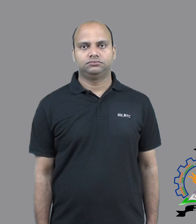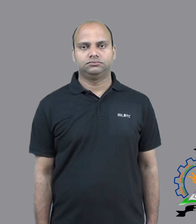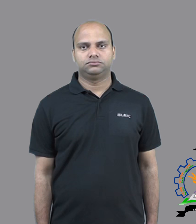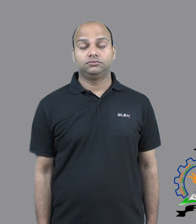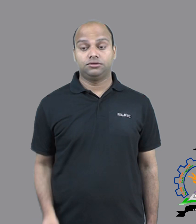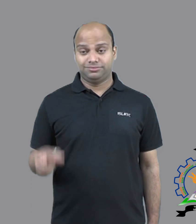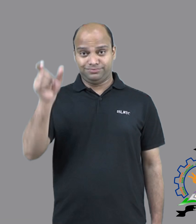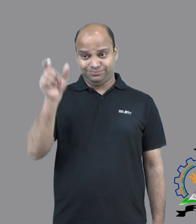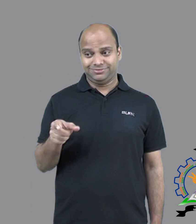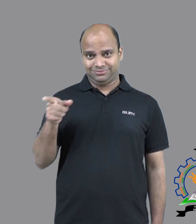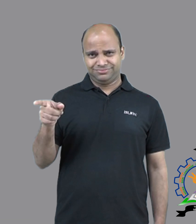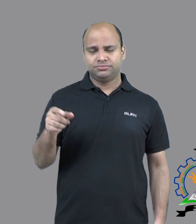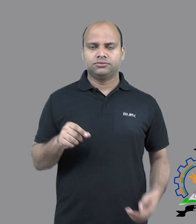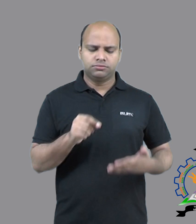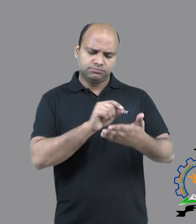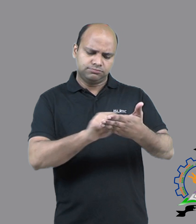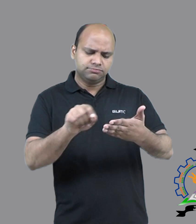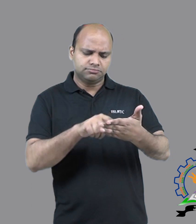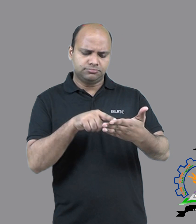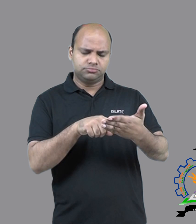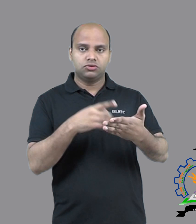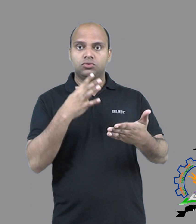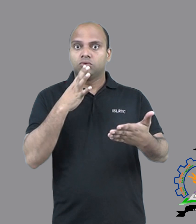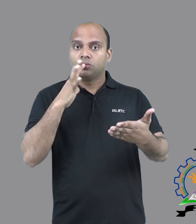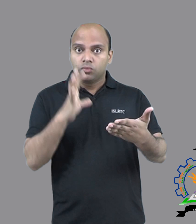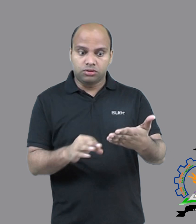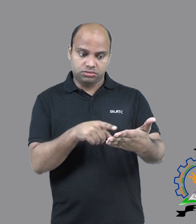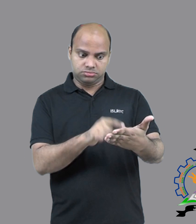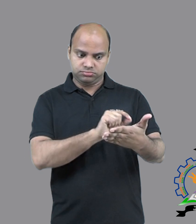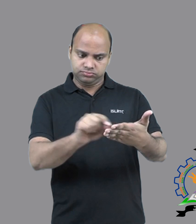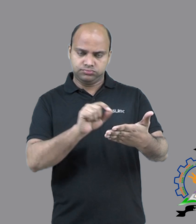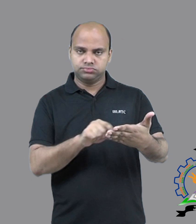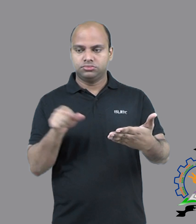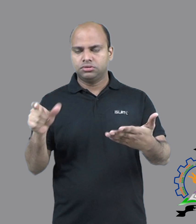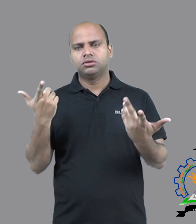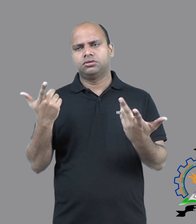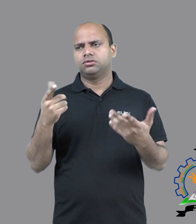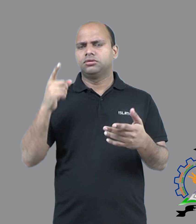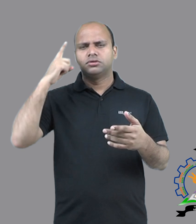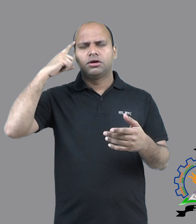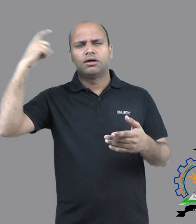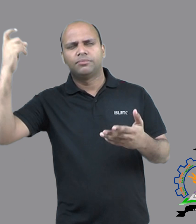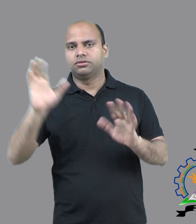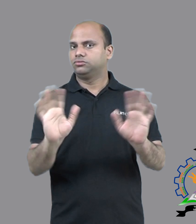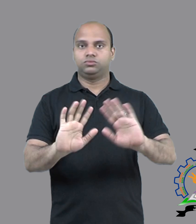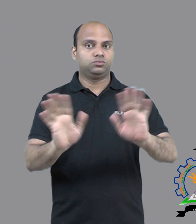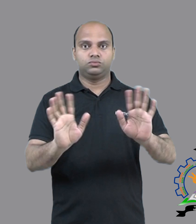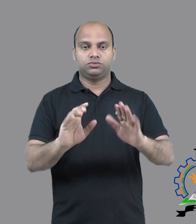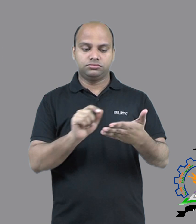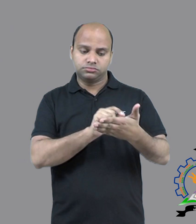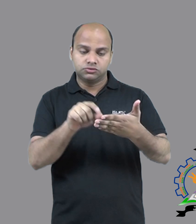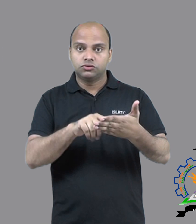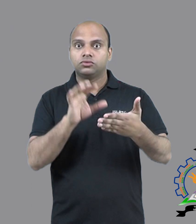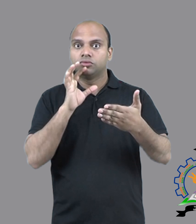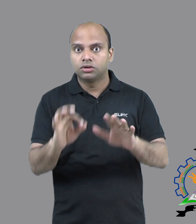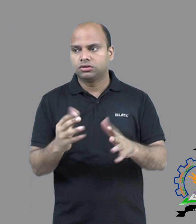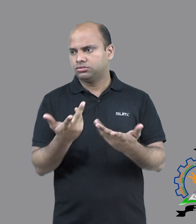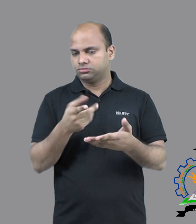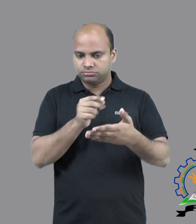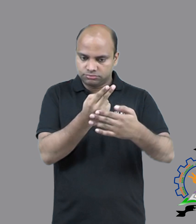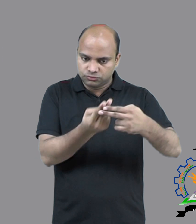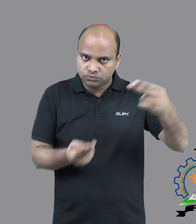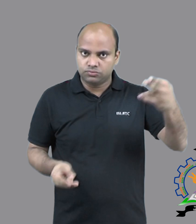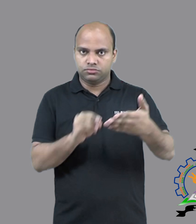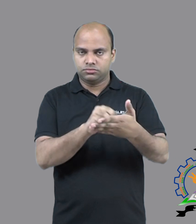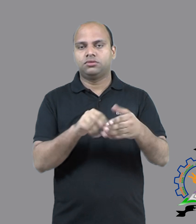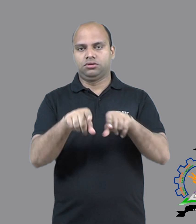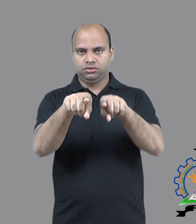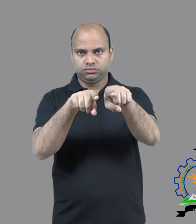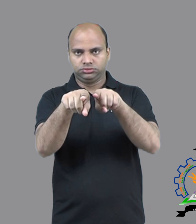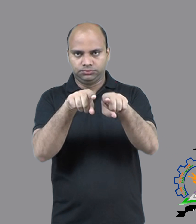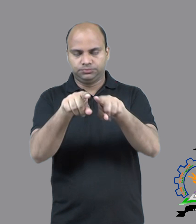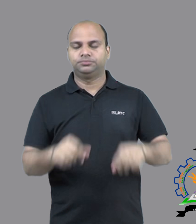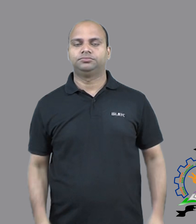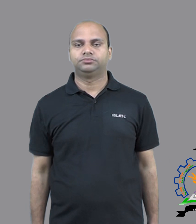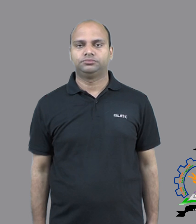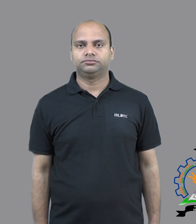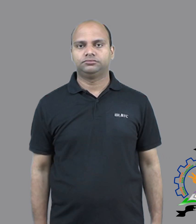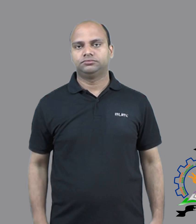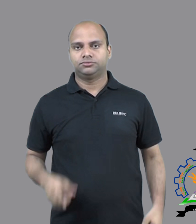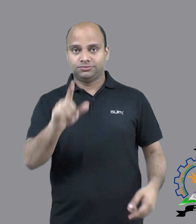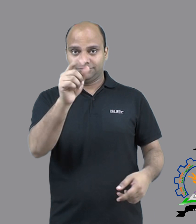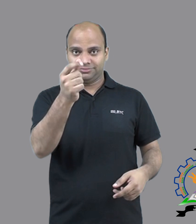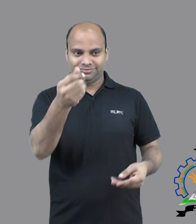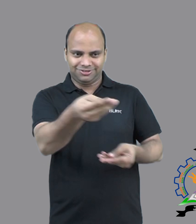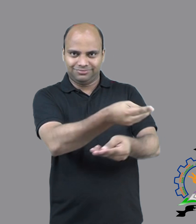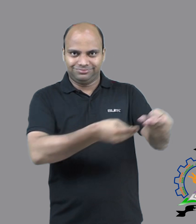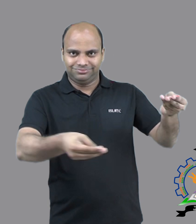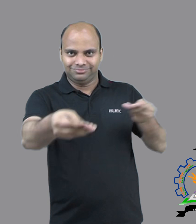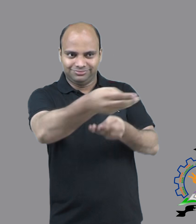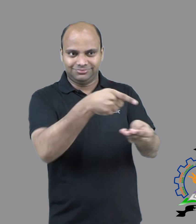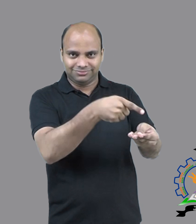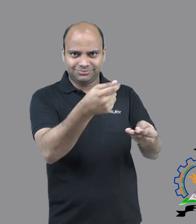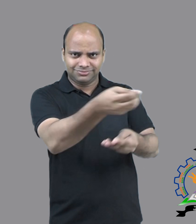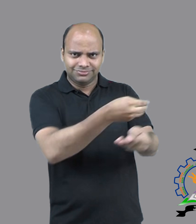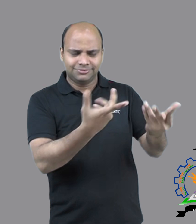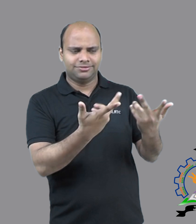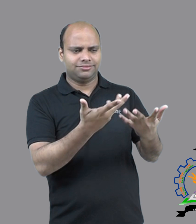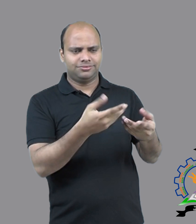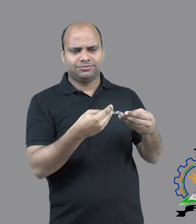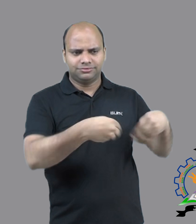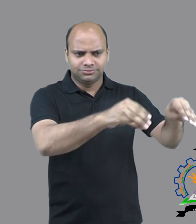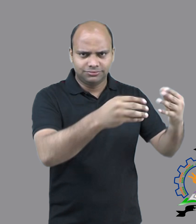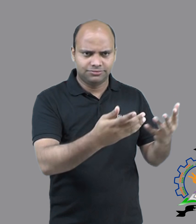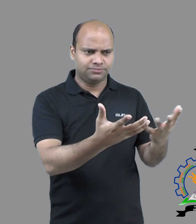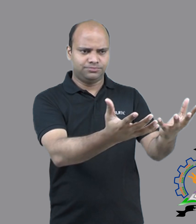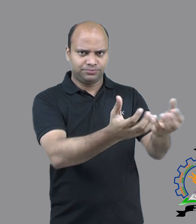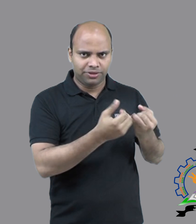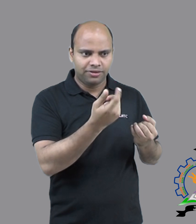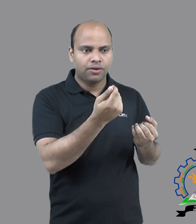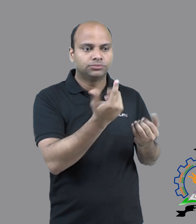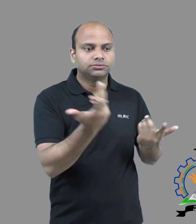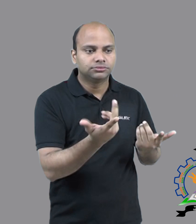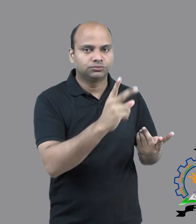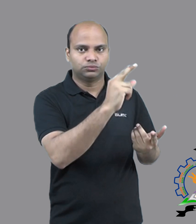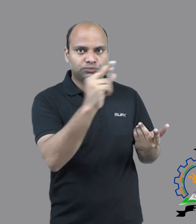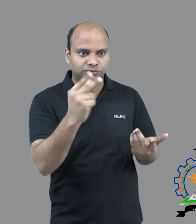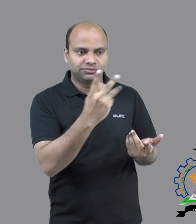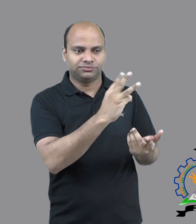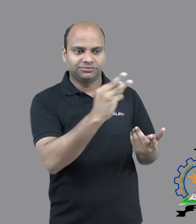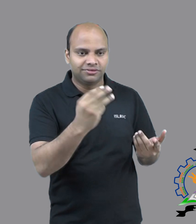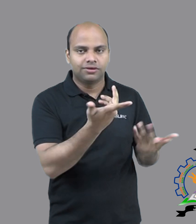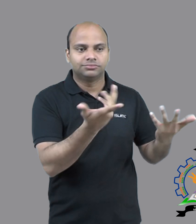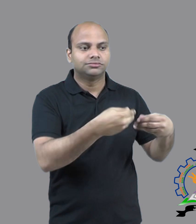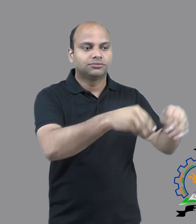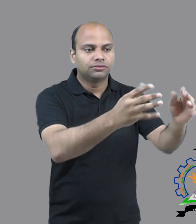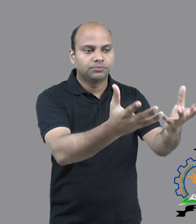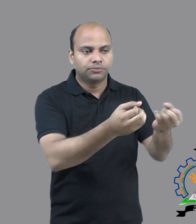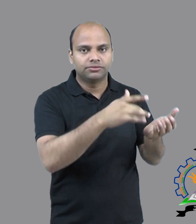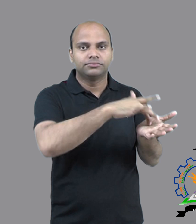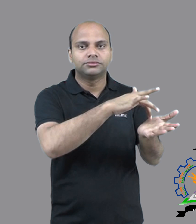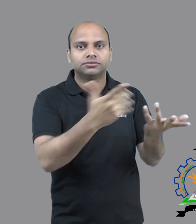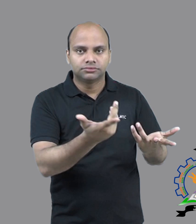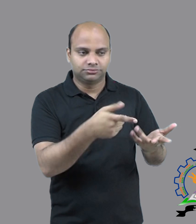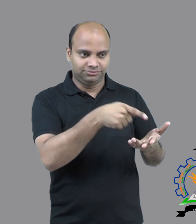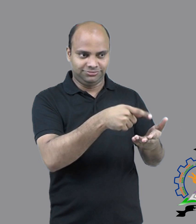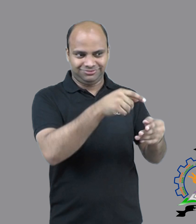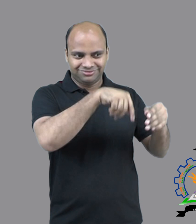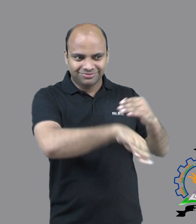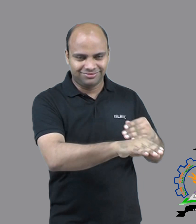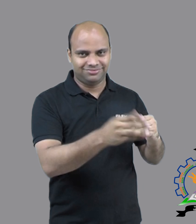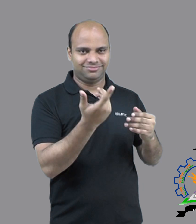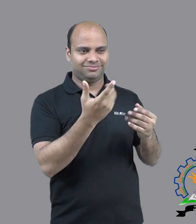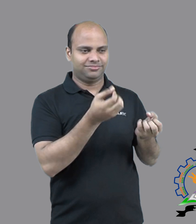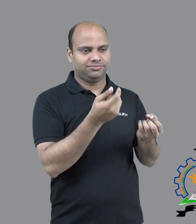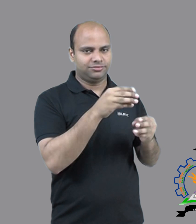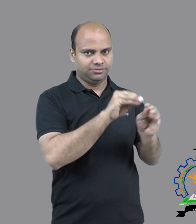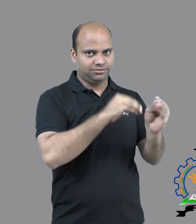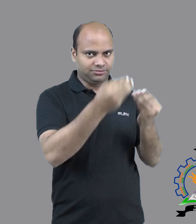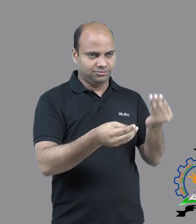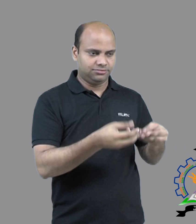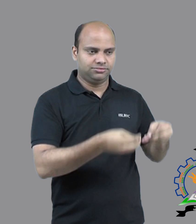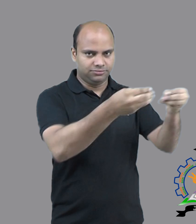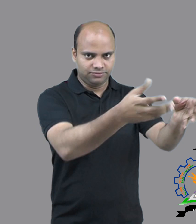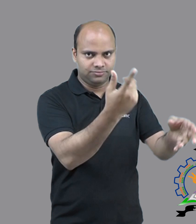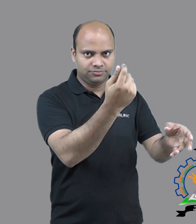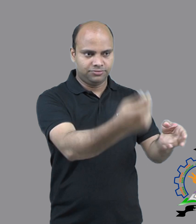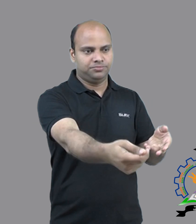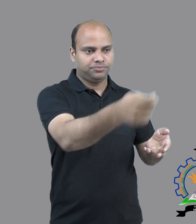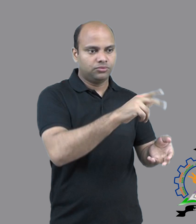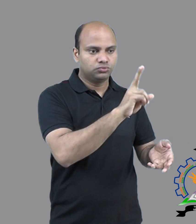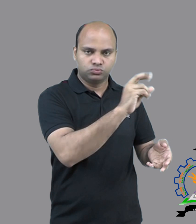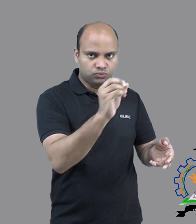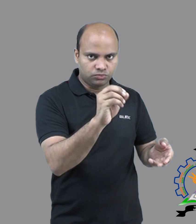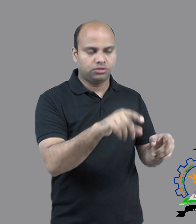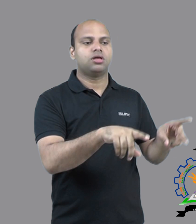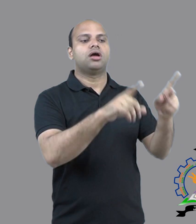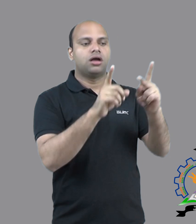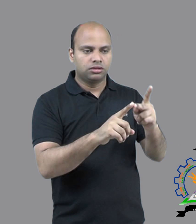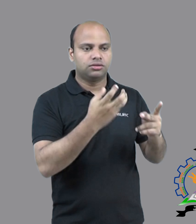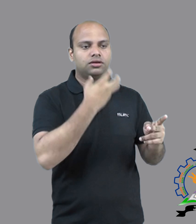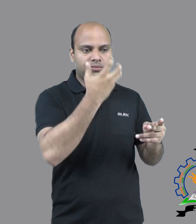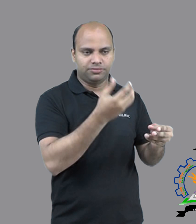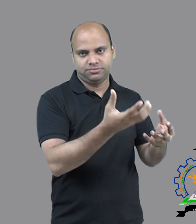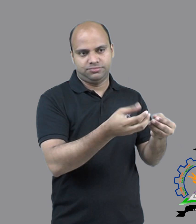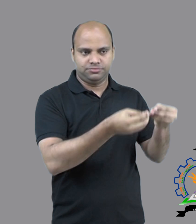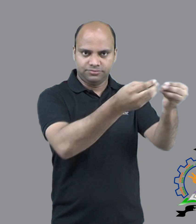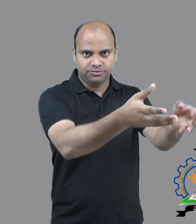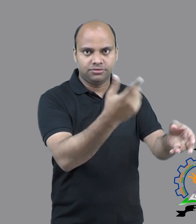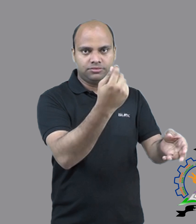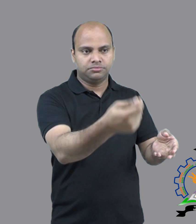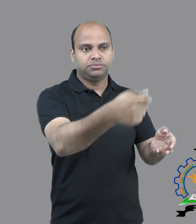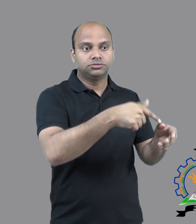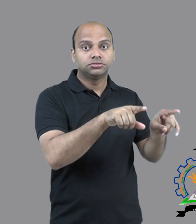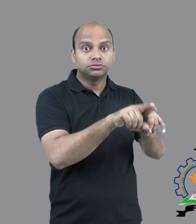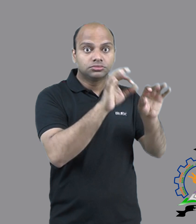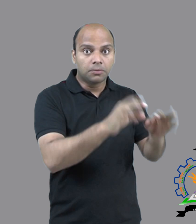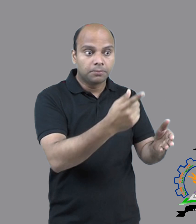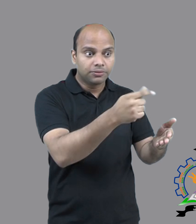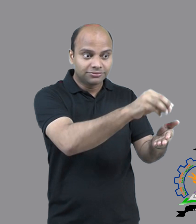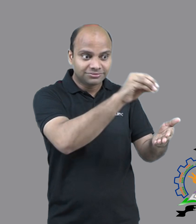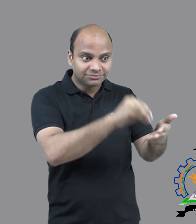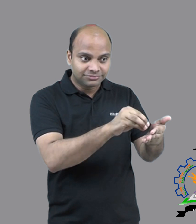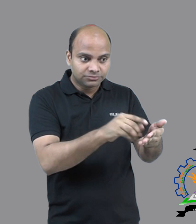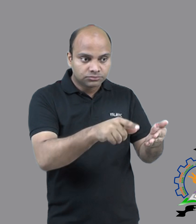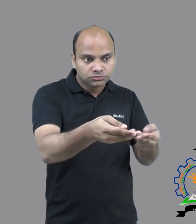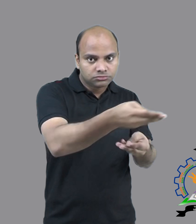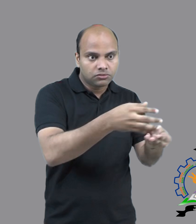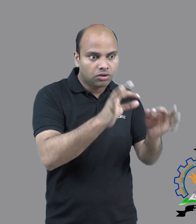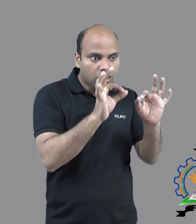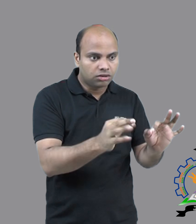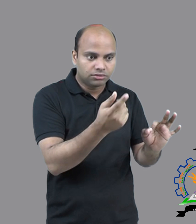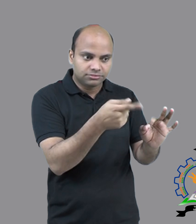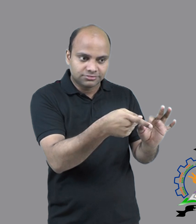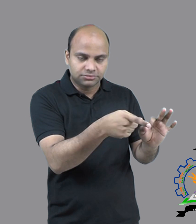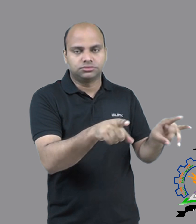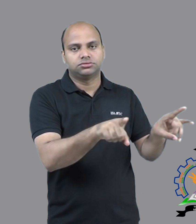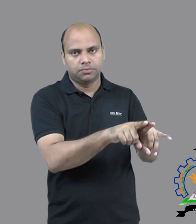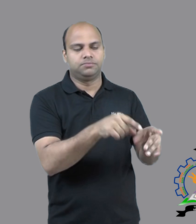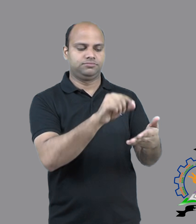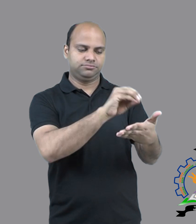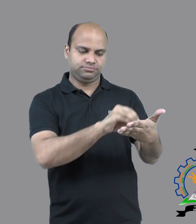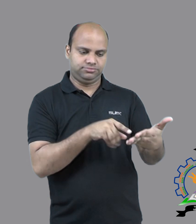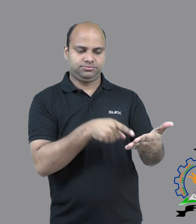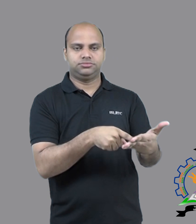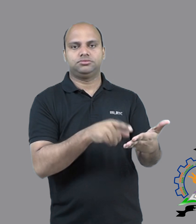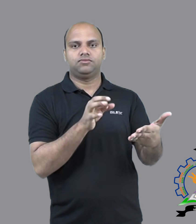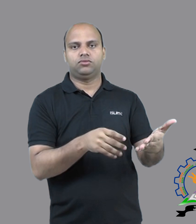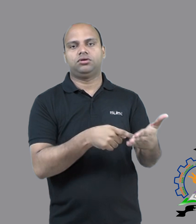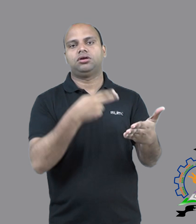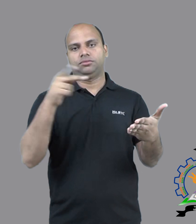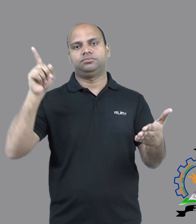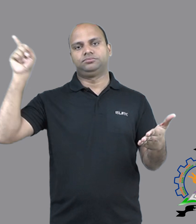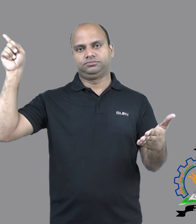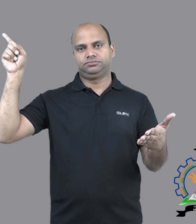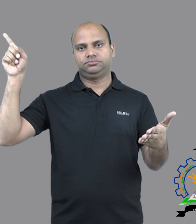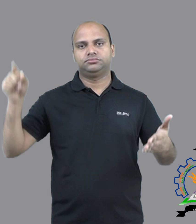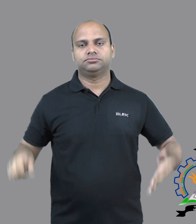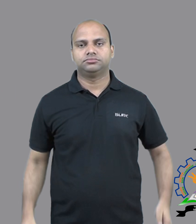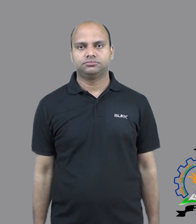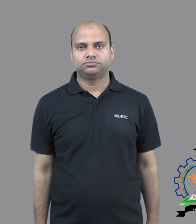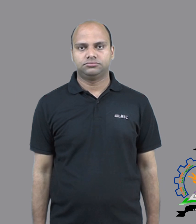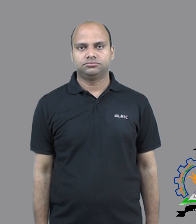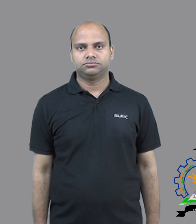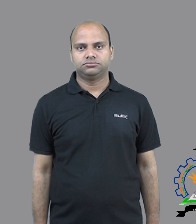Non-Fiction